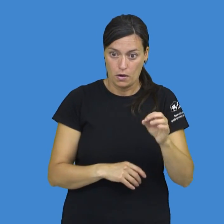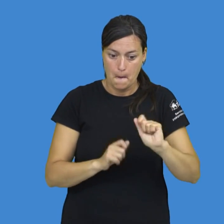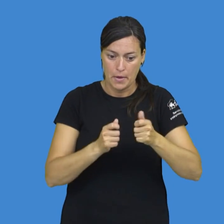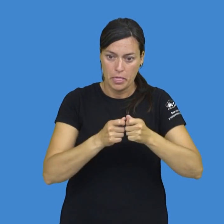empezar